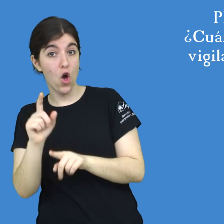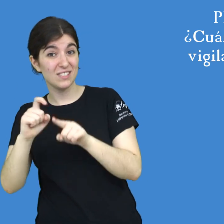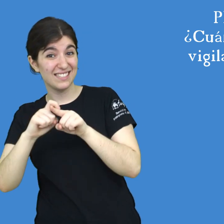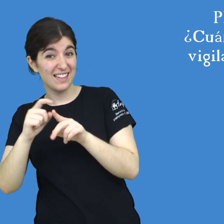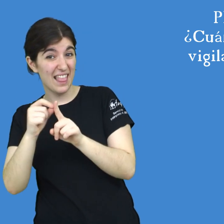tipo